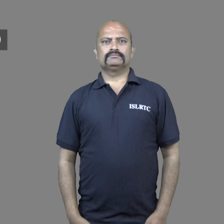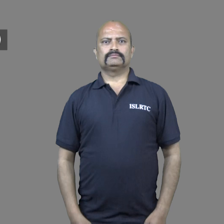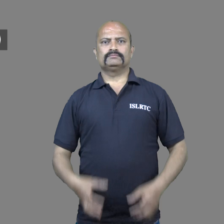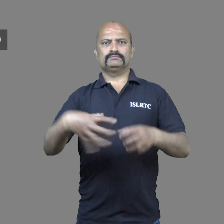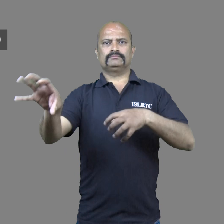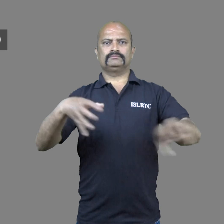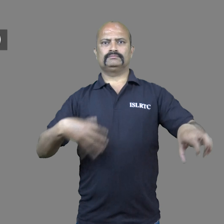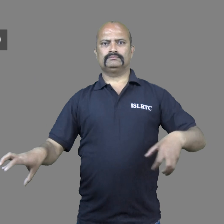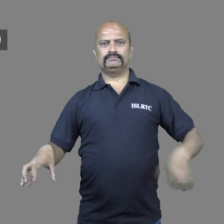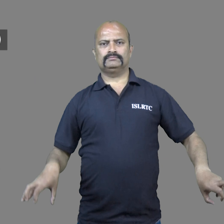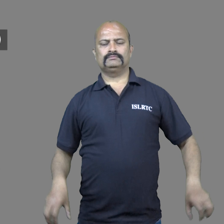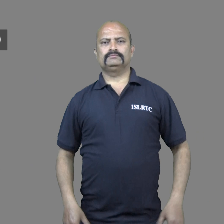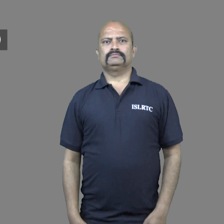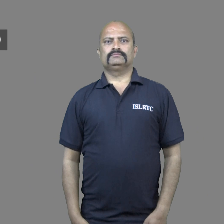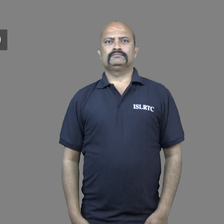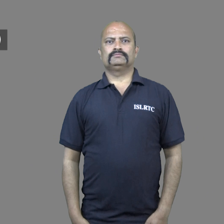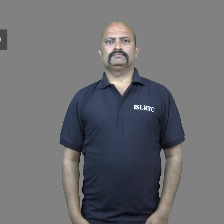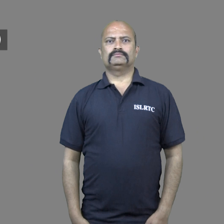Division (Admin)